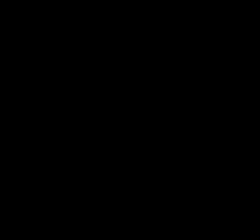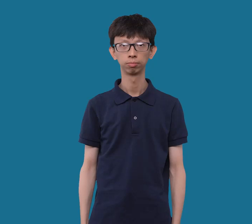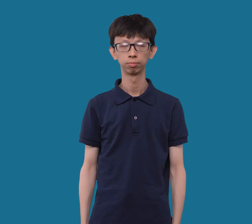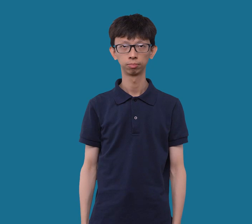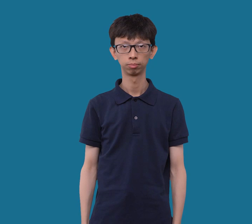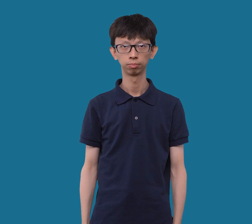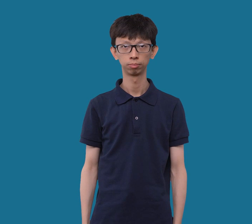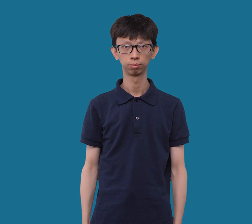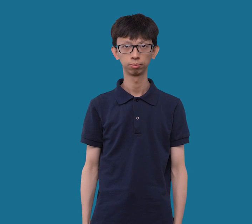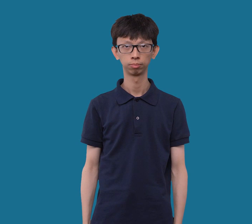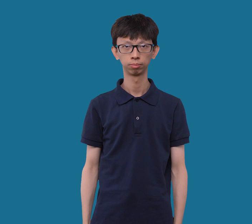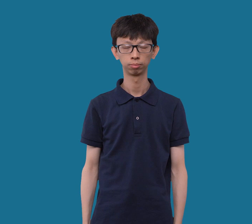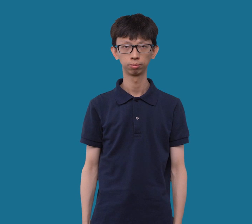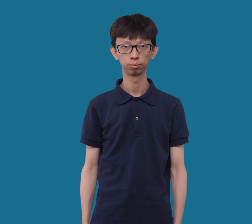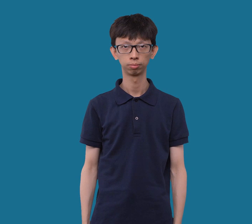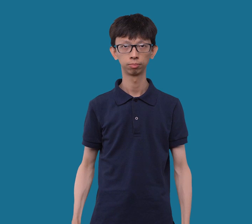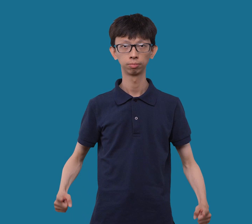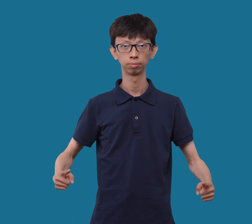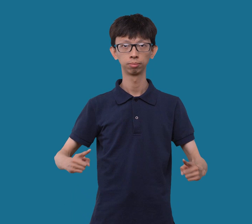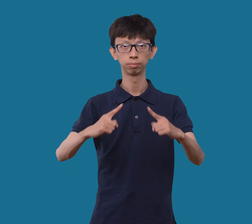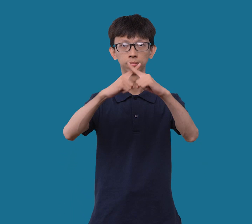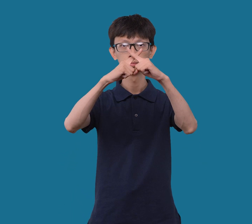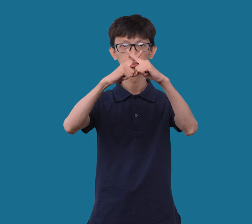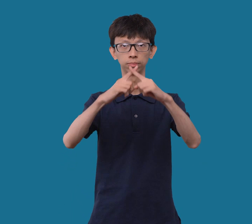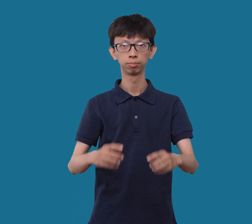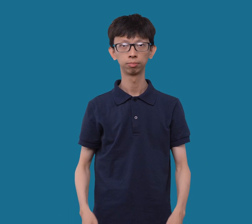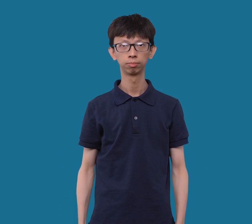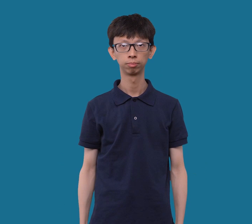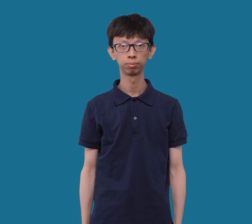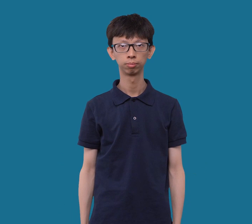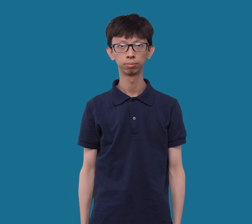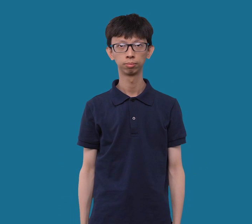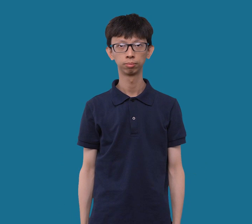cắt nhau